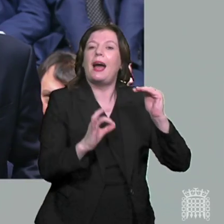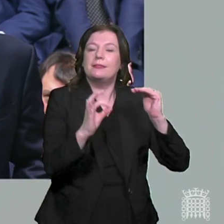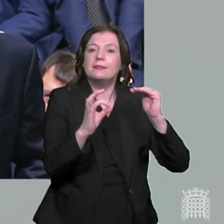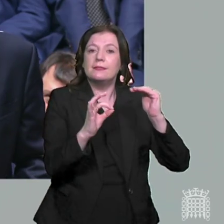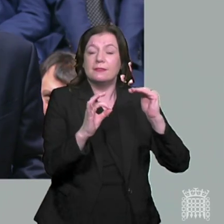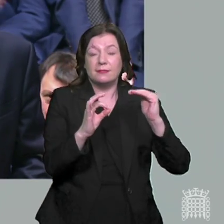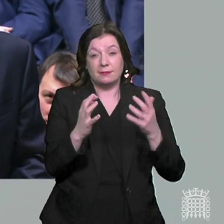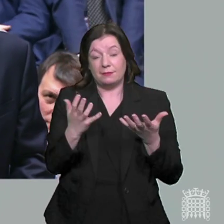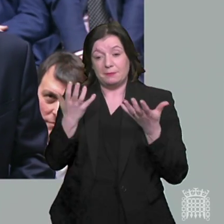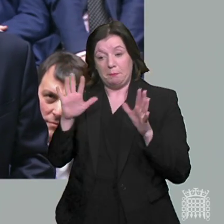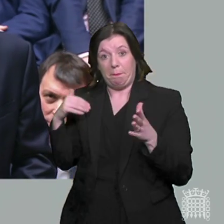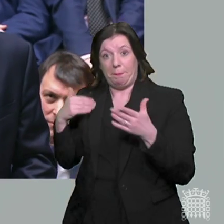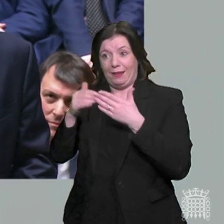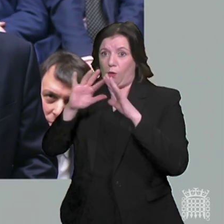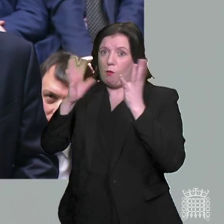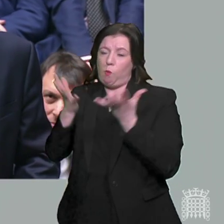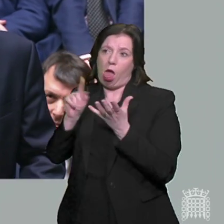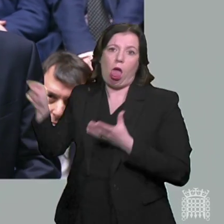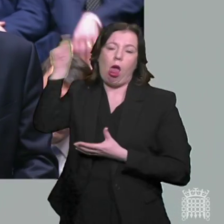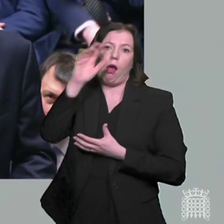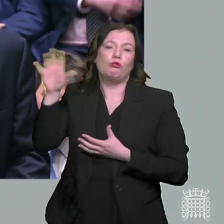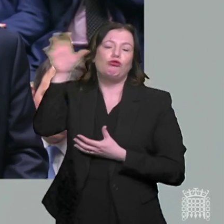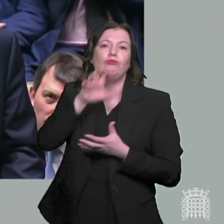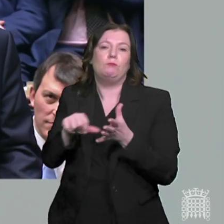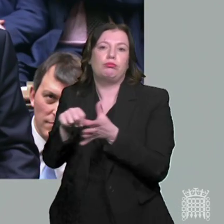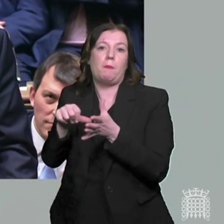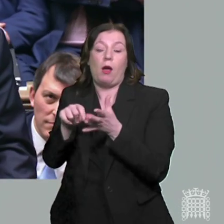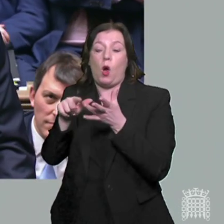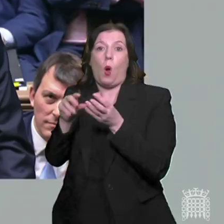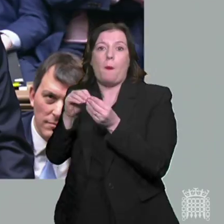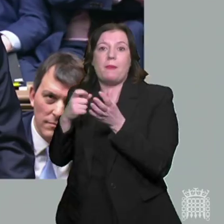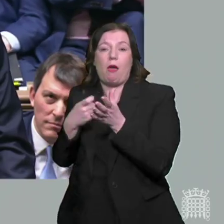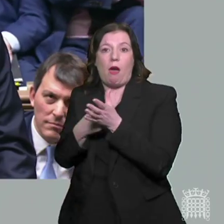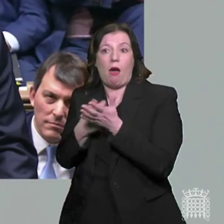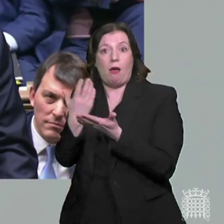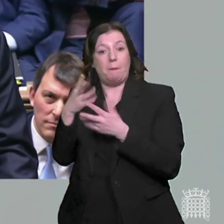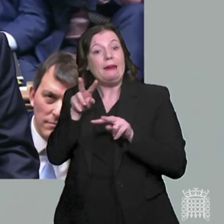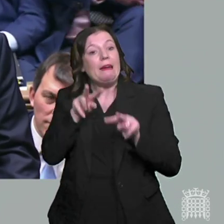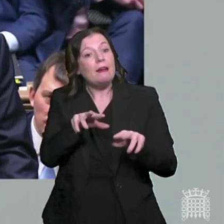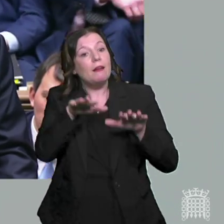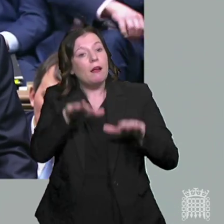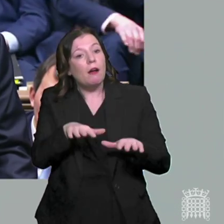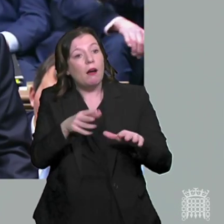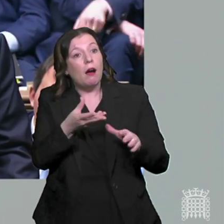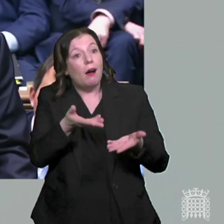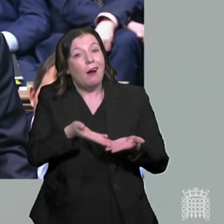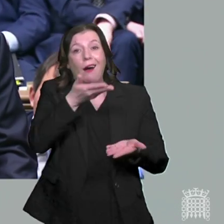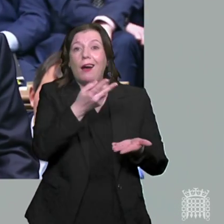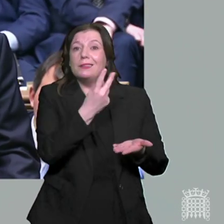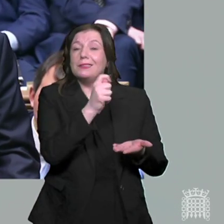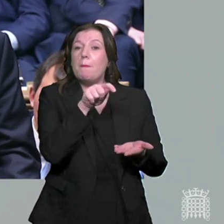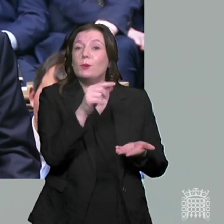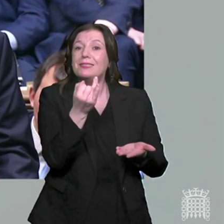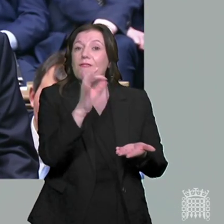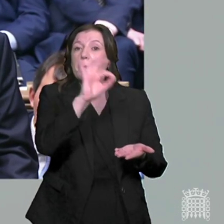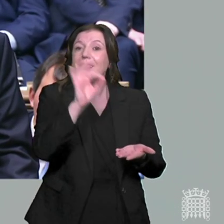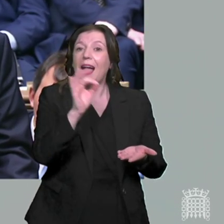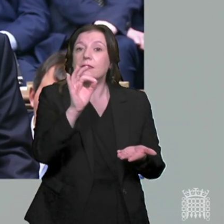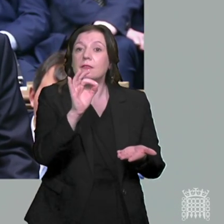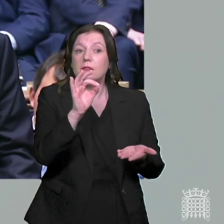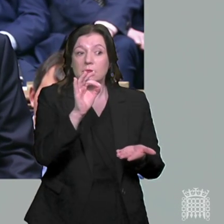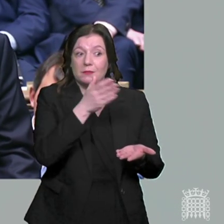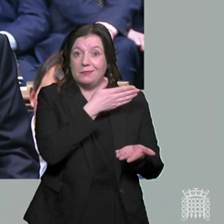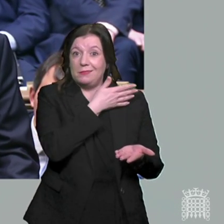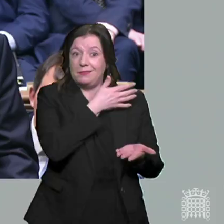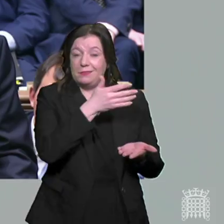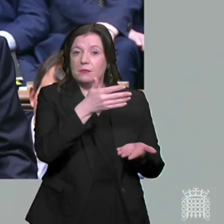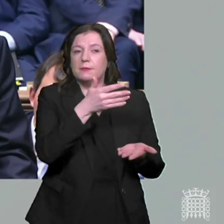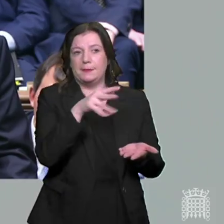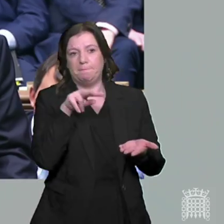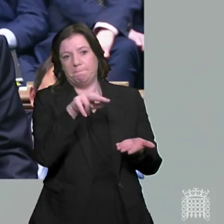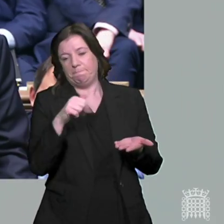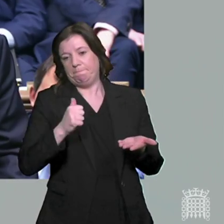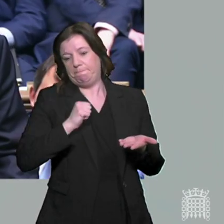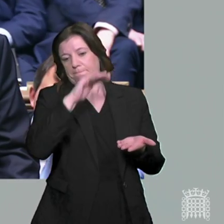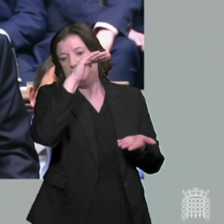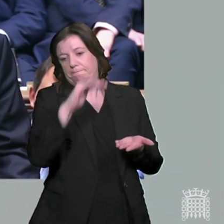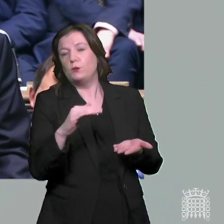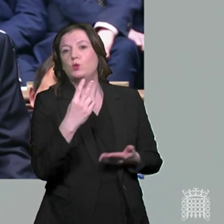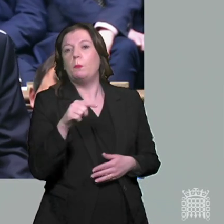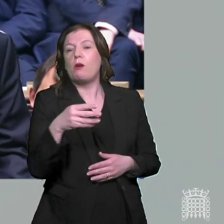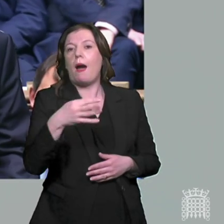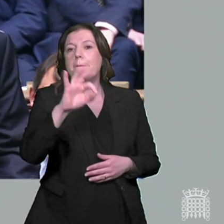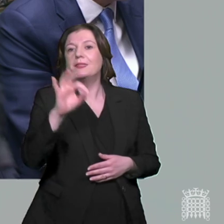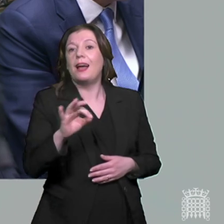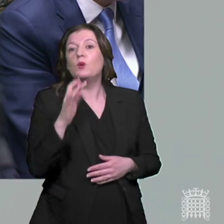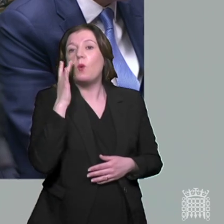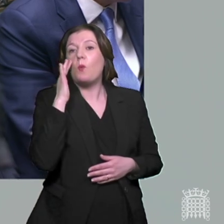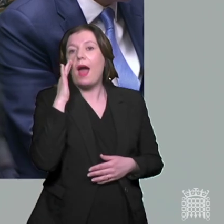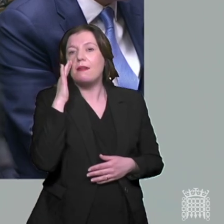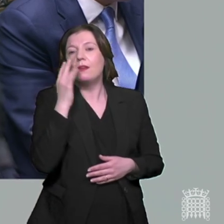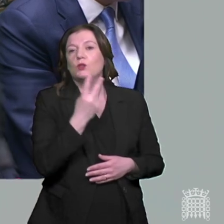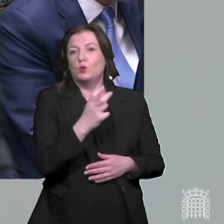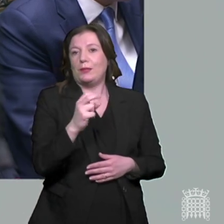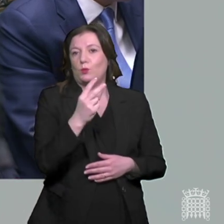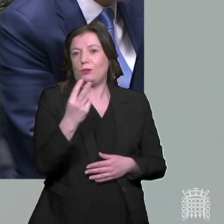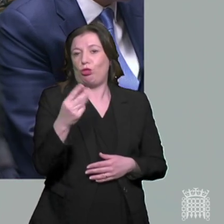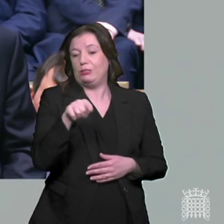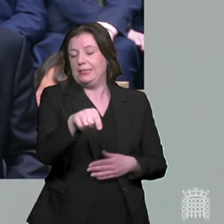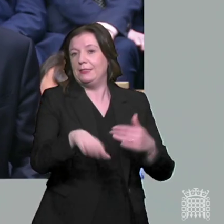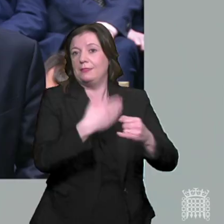Despite continuing global instability, the OBR reports today that inflation in the UK will fall from 10.7% in the final quarter of last year to 2.9% by the end of 2023.